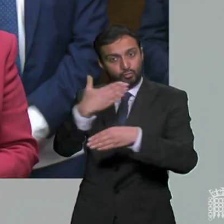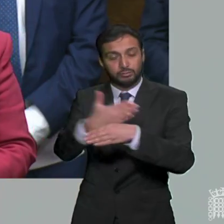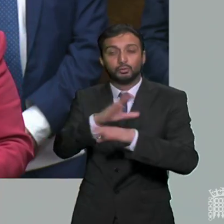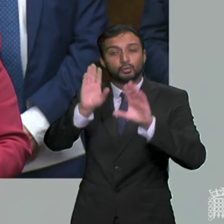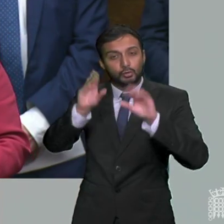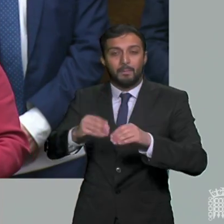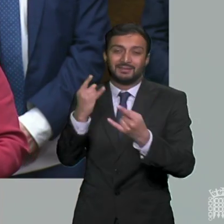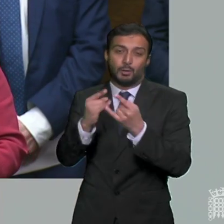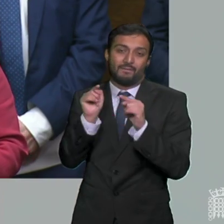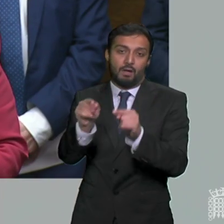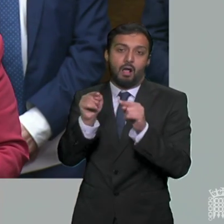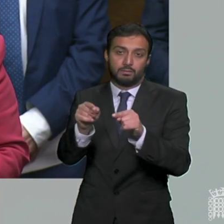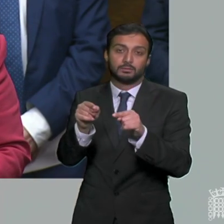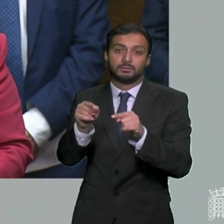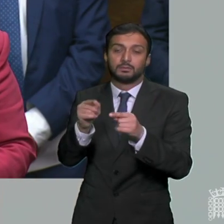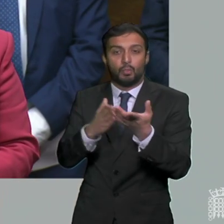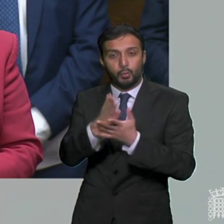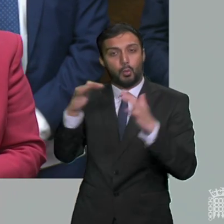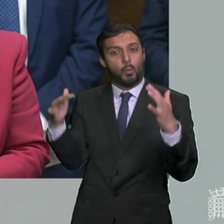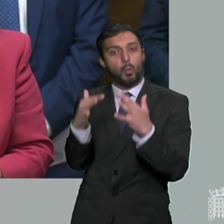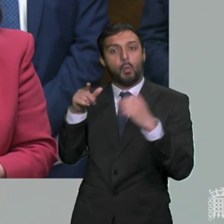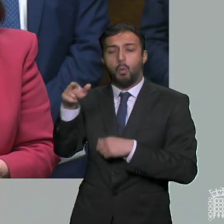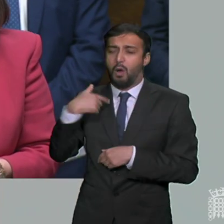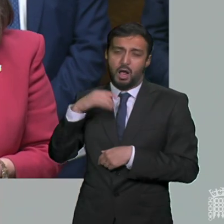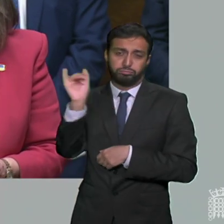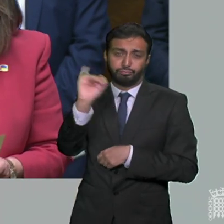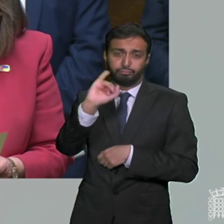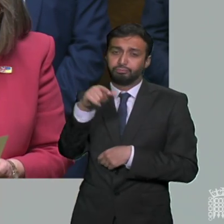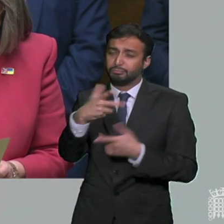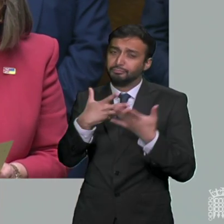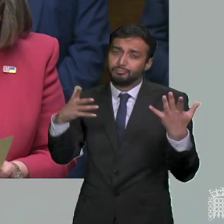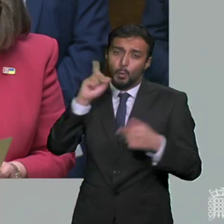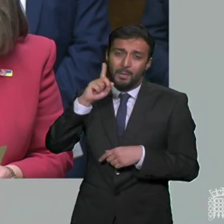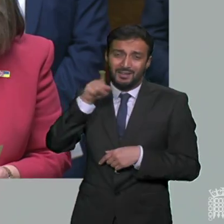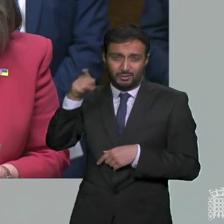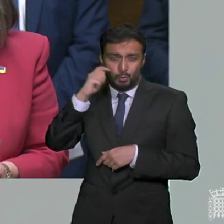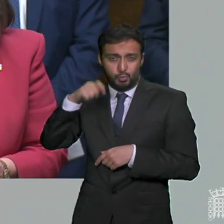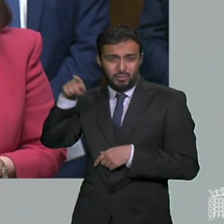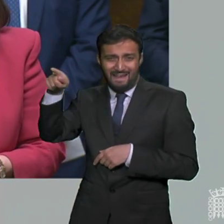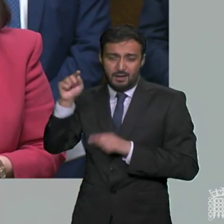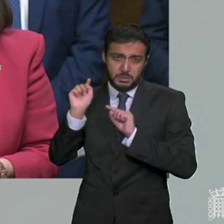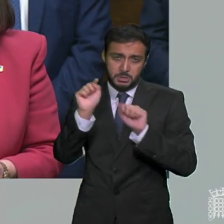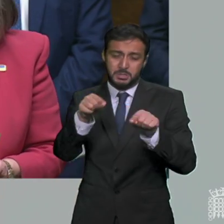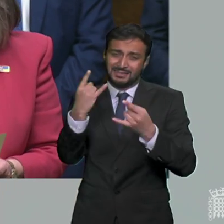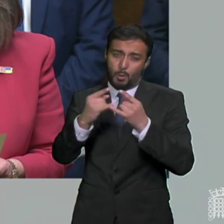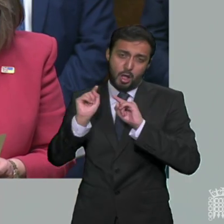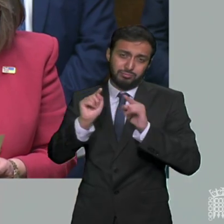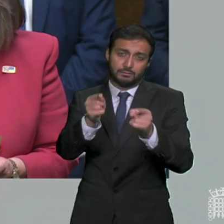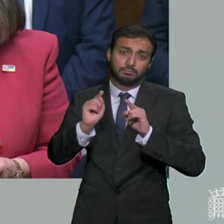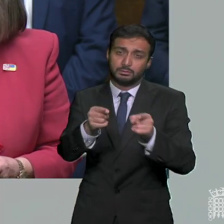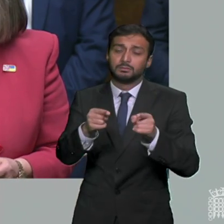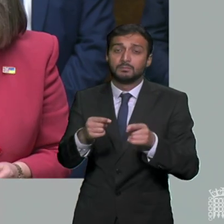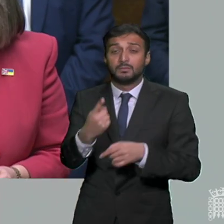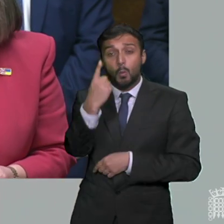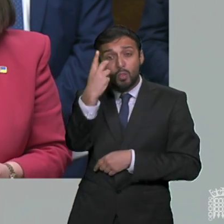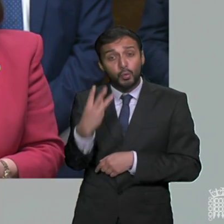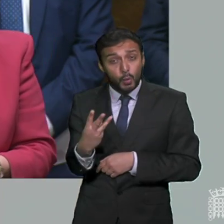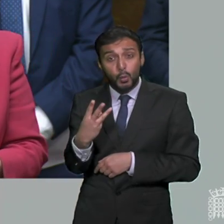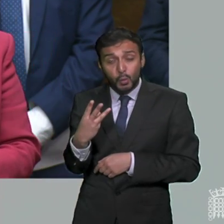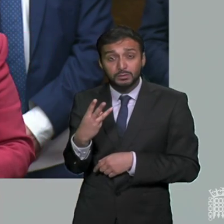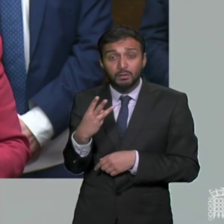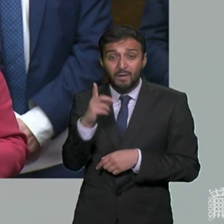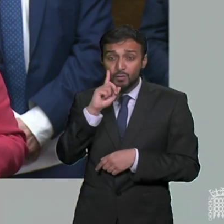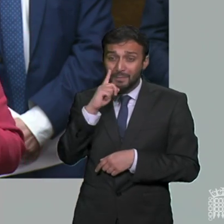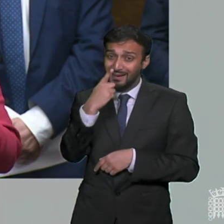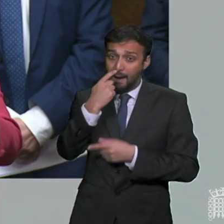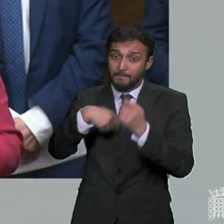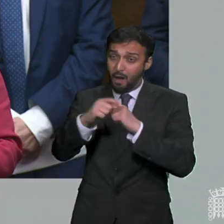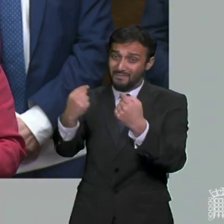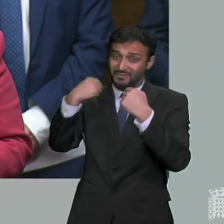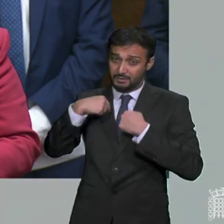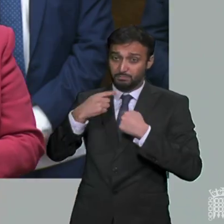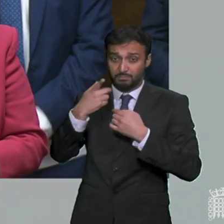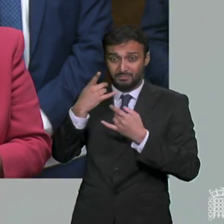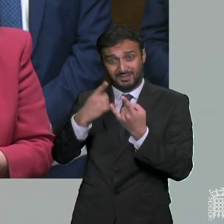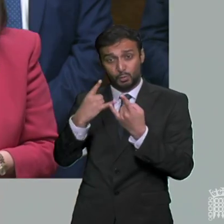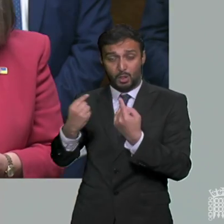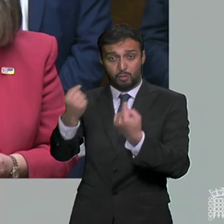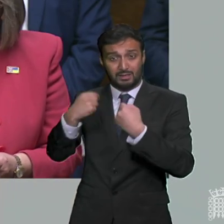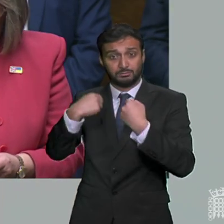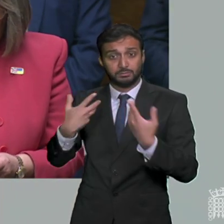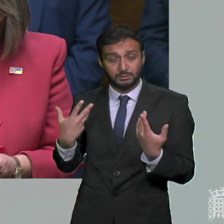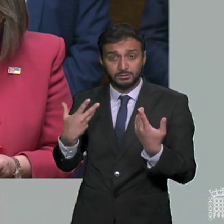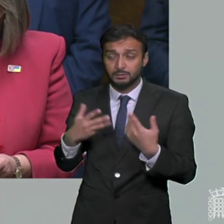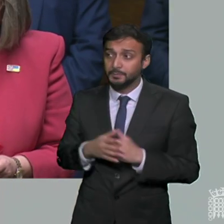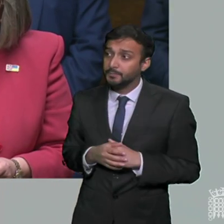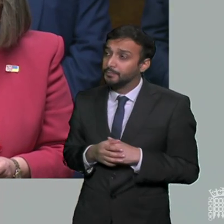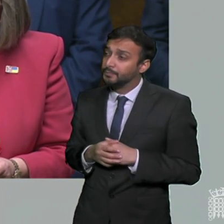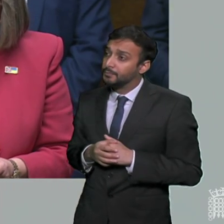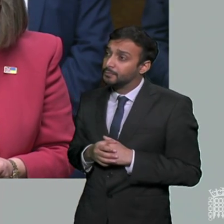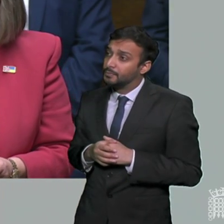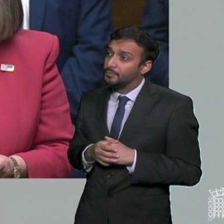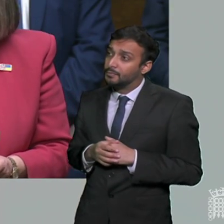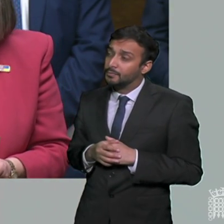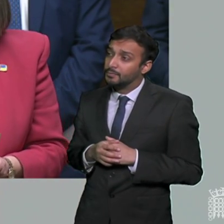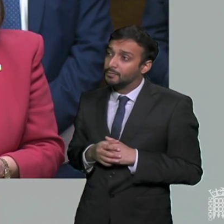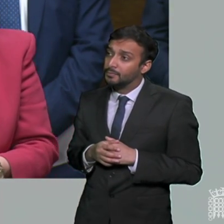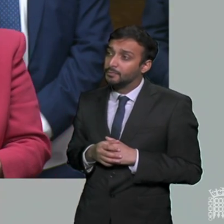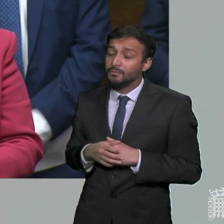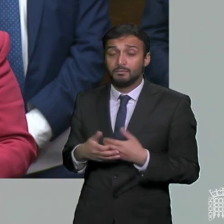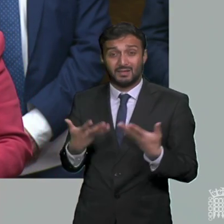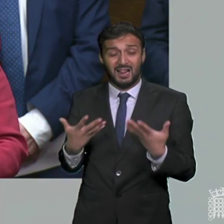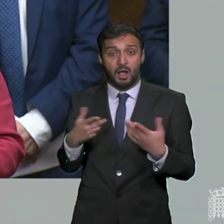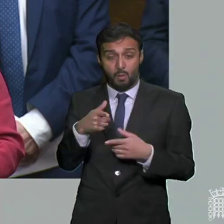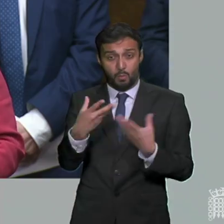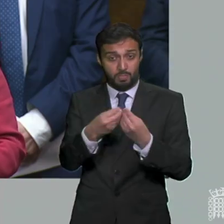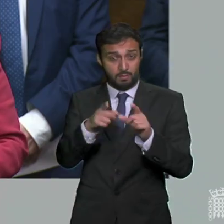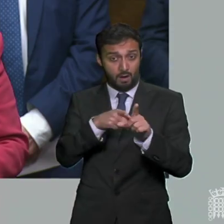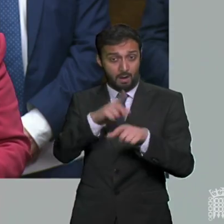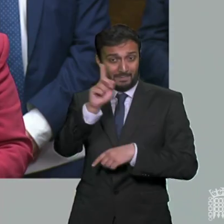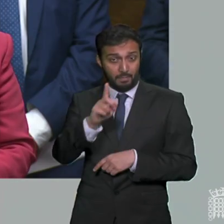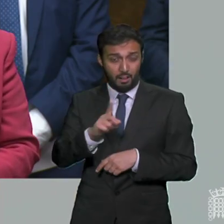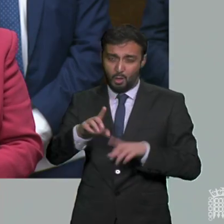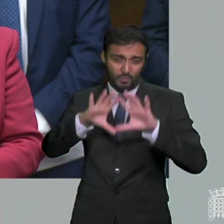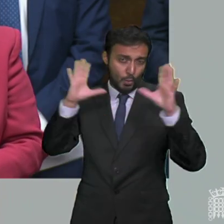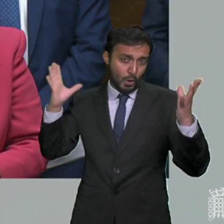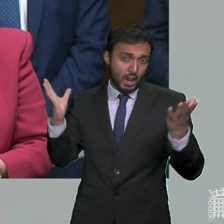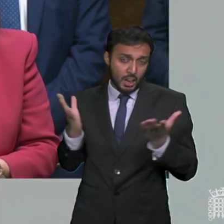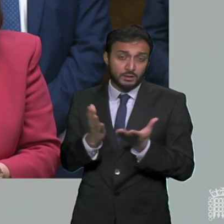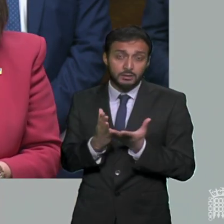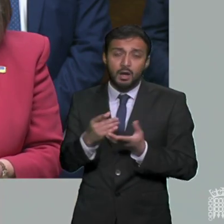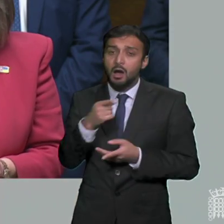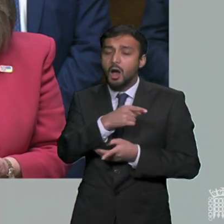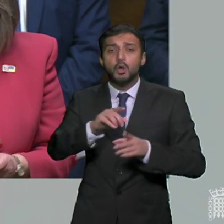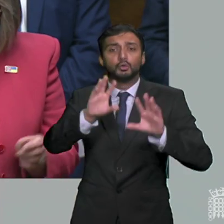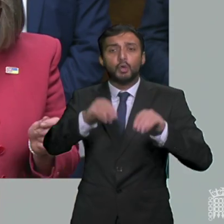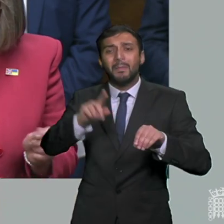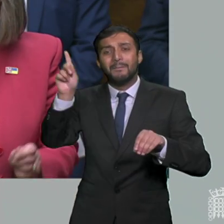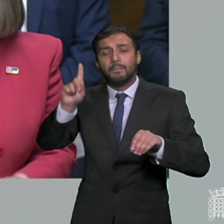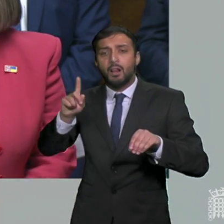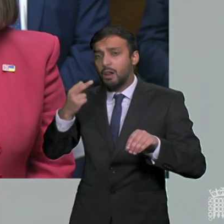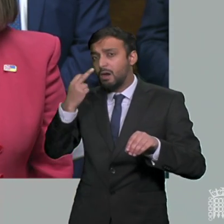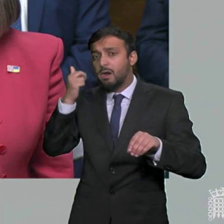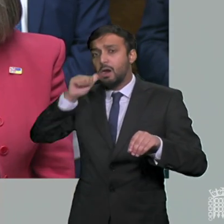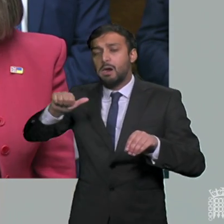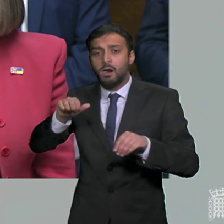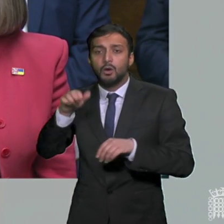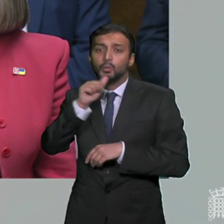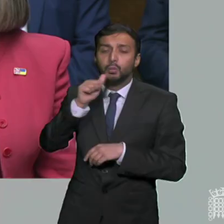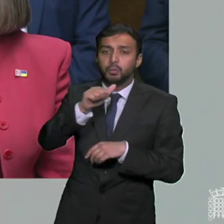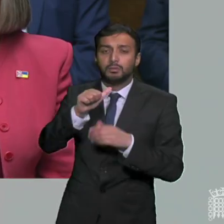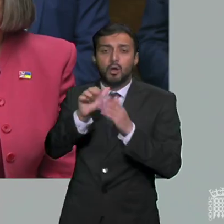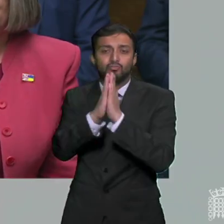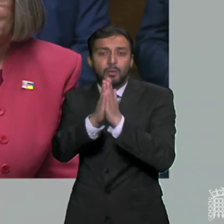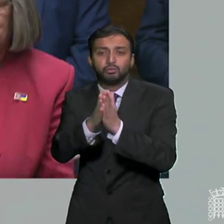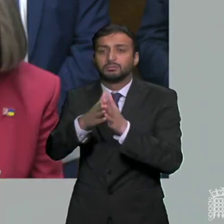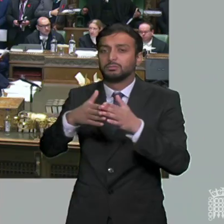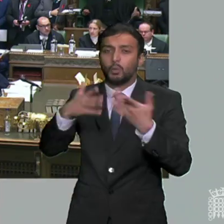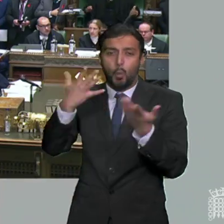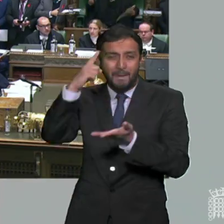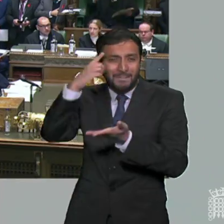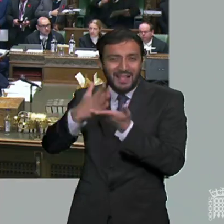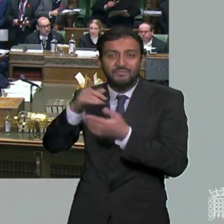Given the heartrending accounts of women in Ukraine being brutalised in this way and the reports that a third of women in conflict zones can be victims, will the Prime Minister champion with me, as his special envoy for freedom of religion or belief, the work being undertaken with young people across the world to stop religion or belief being weaponised, which can later manifest into sexual violence in conflict?